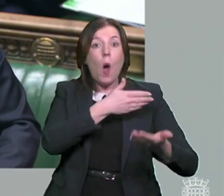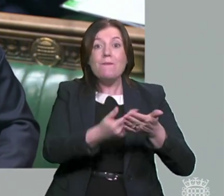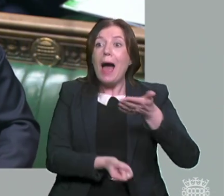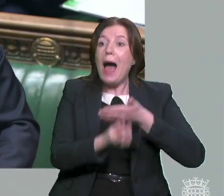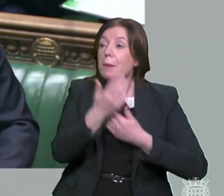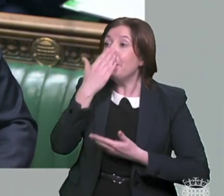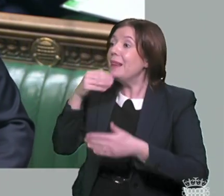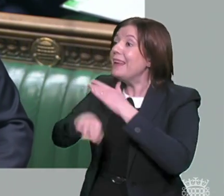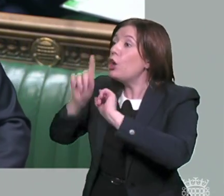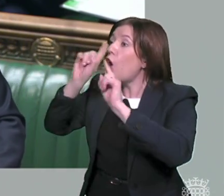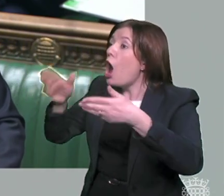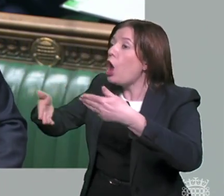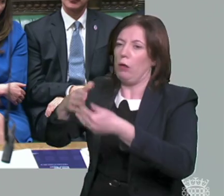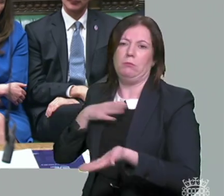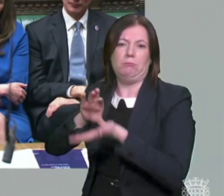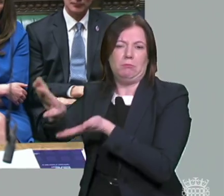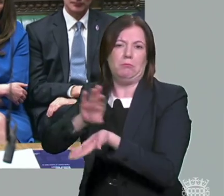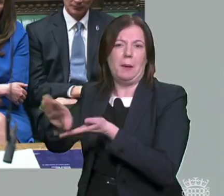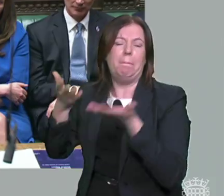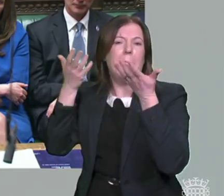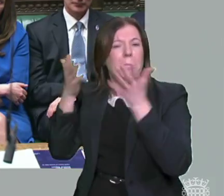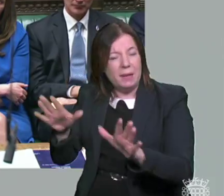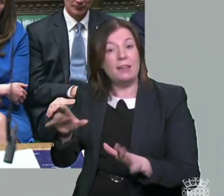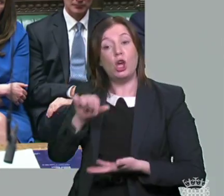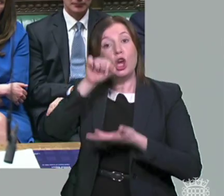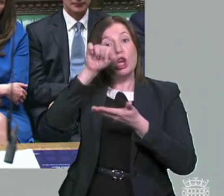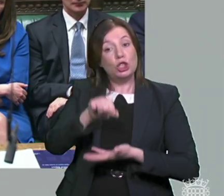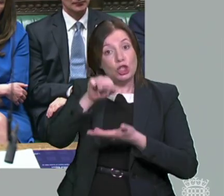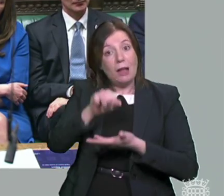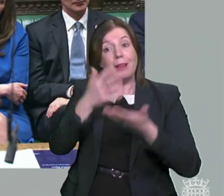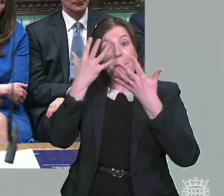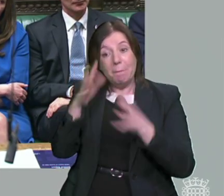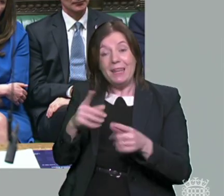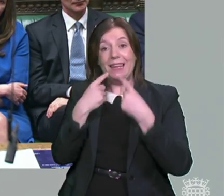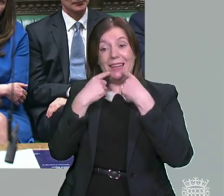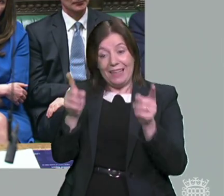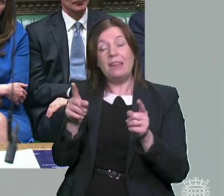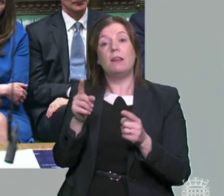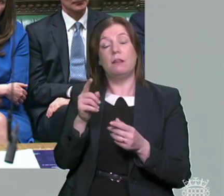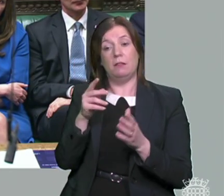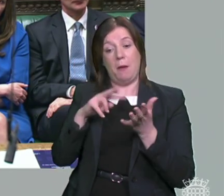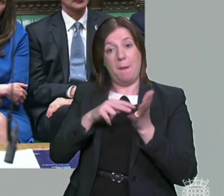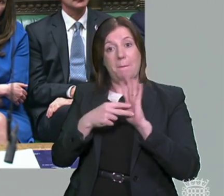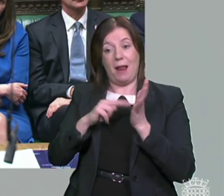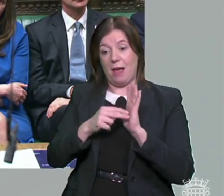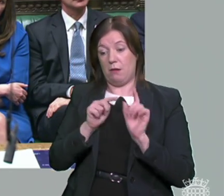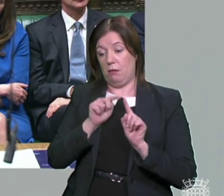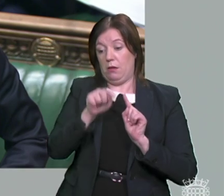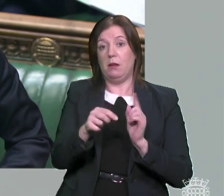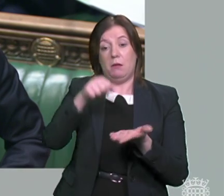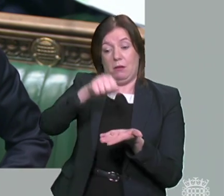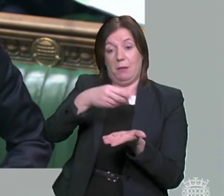With regard to energy prices now, the Chancellor set out the new relief scheme that will run after the current one expires.